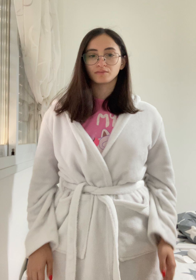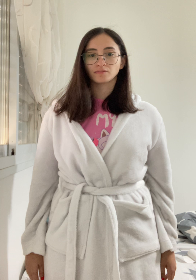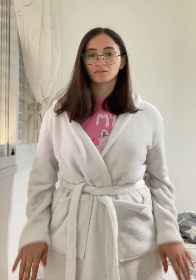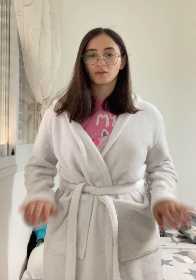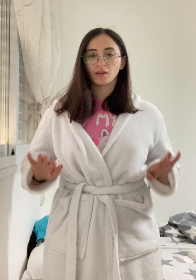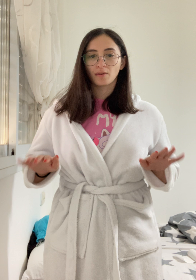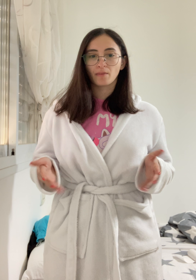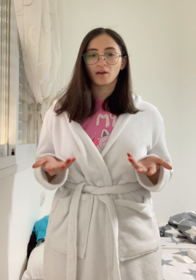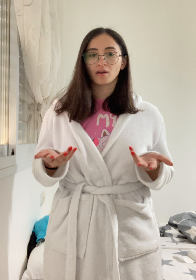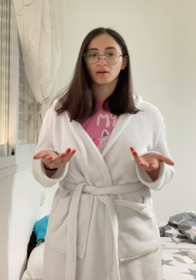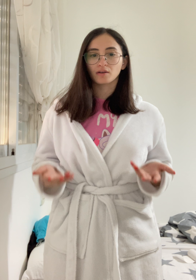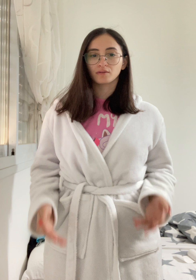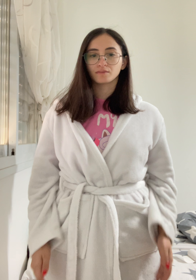מהר